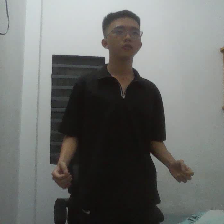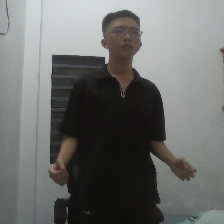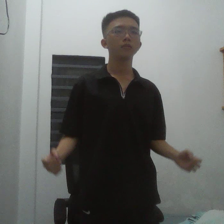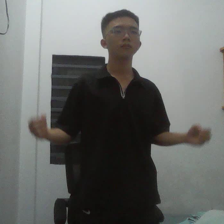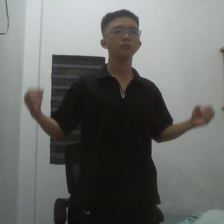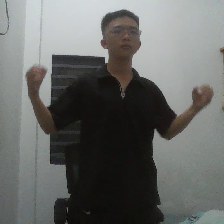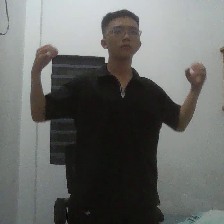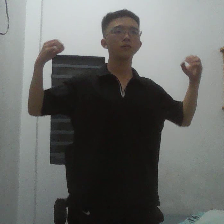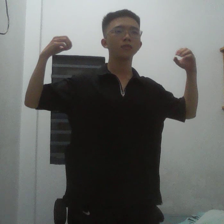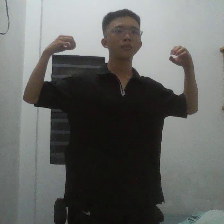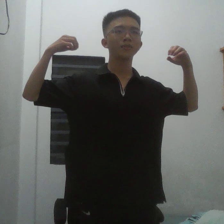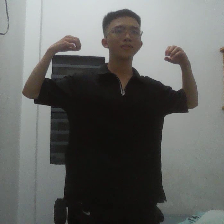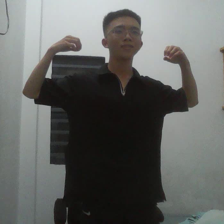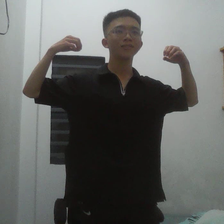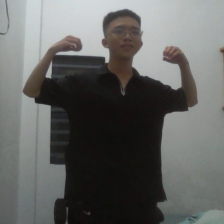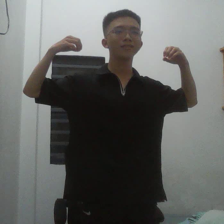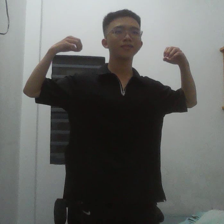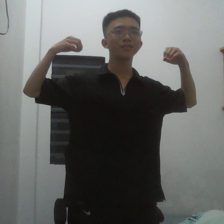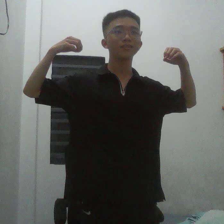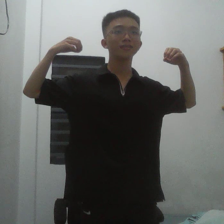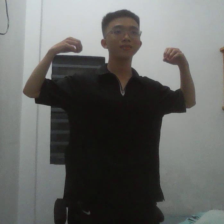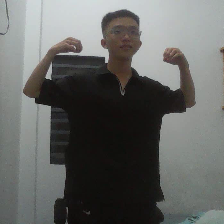minh khoe